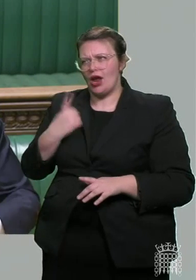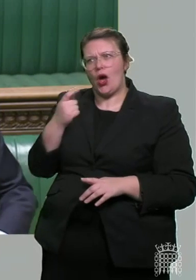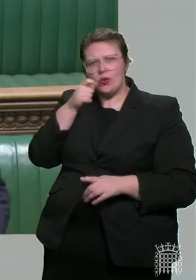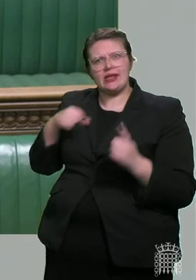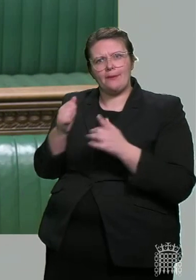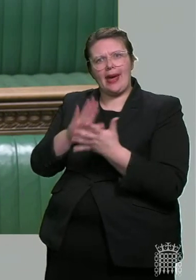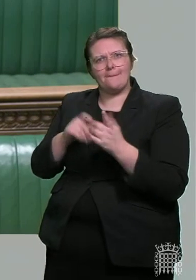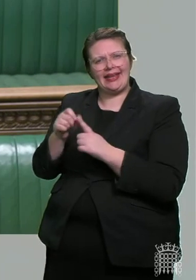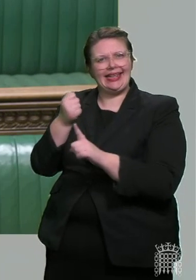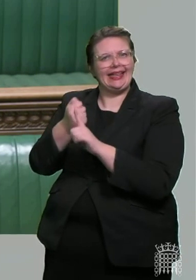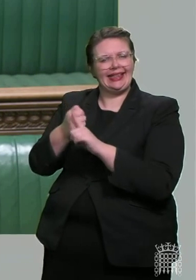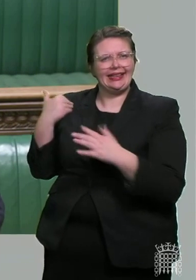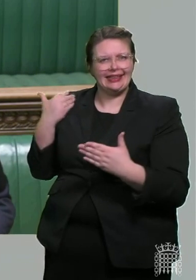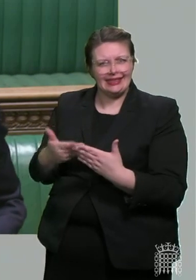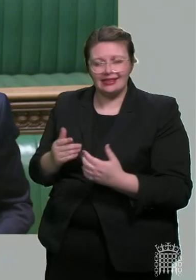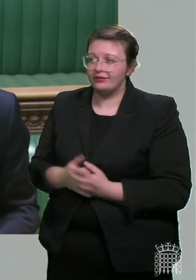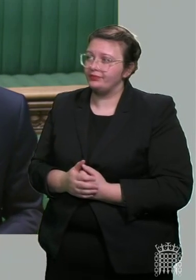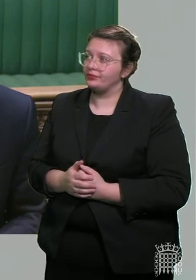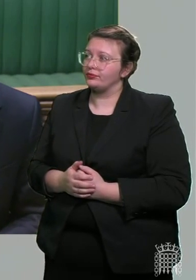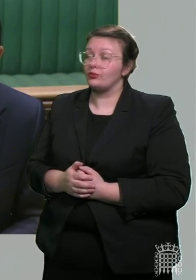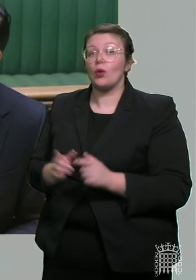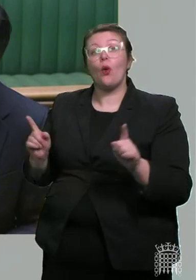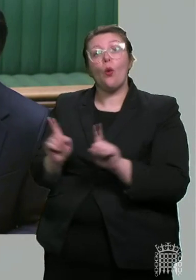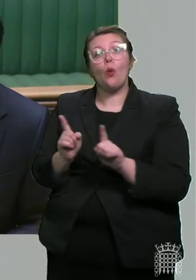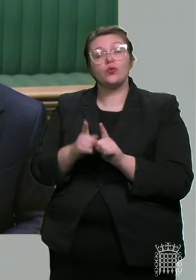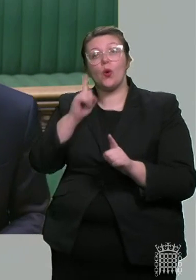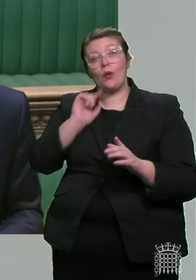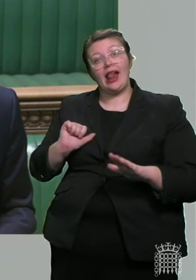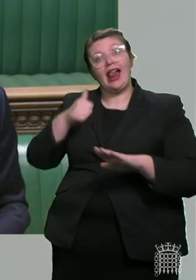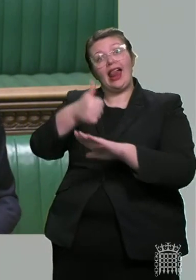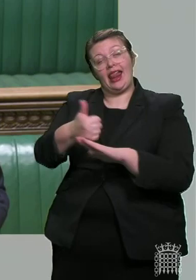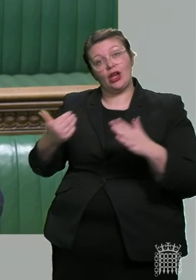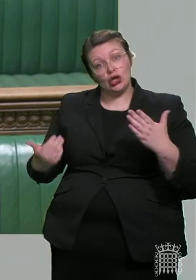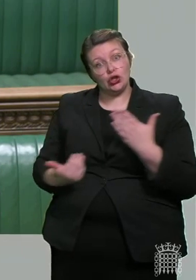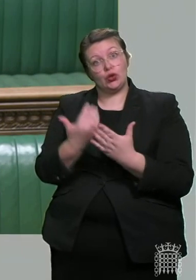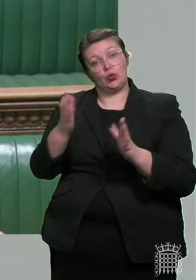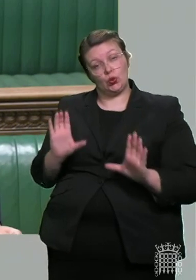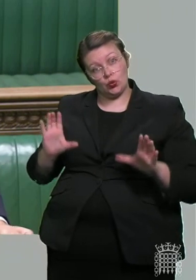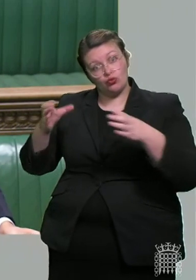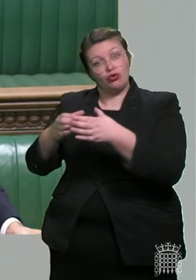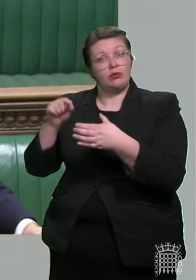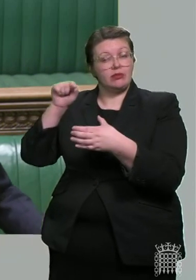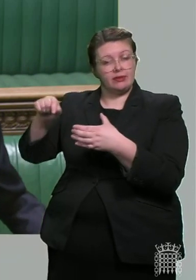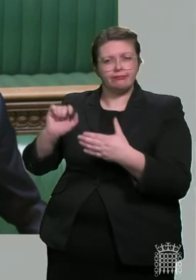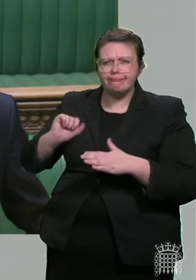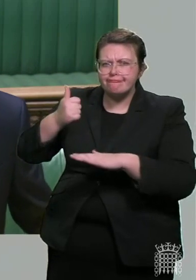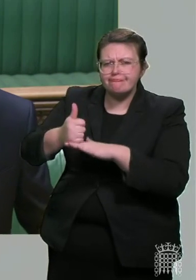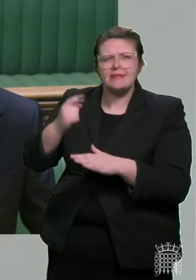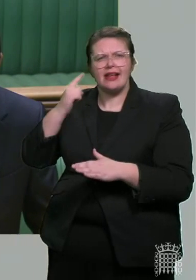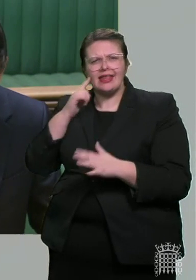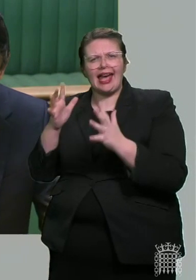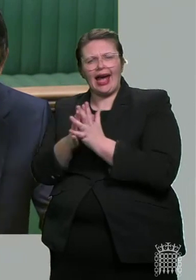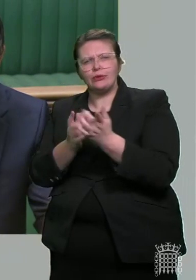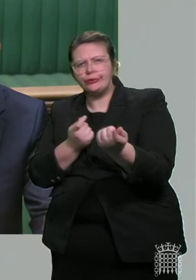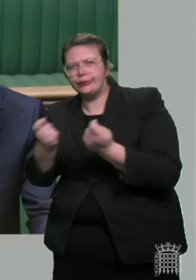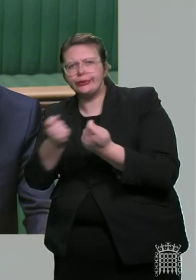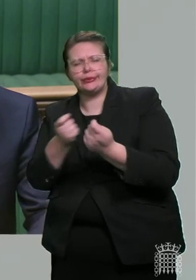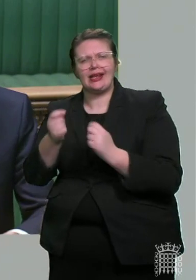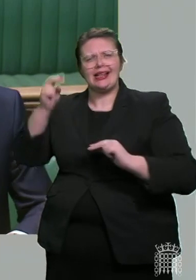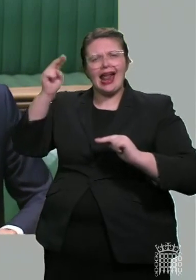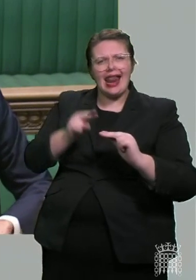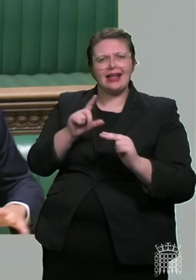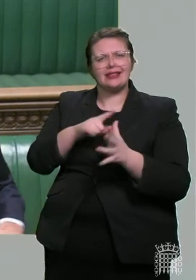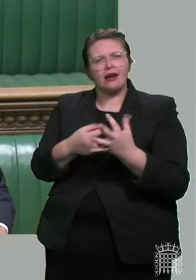We have also asked Dame Clara Furse to establish a new group to position the City as the global leader for voluntary, high-quality carbon offset markets.